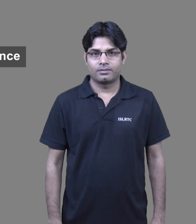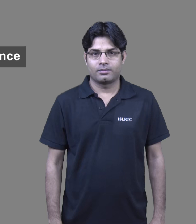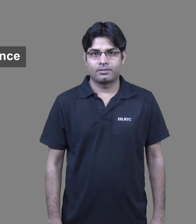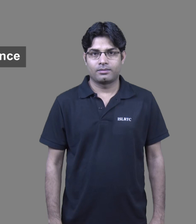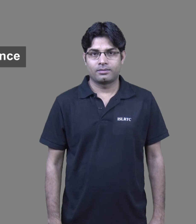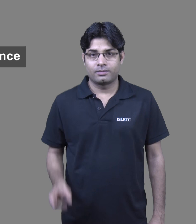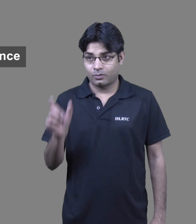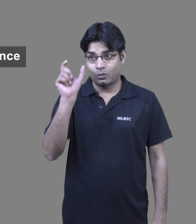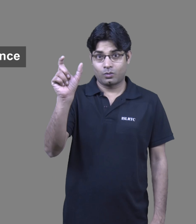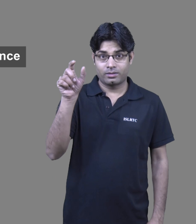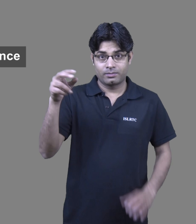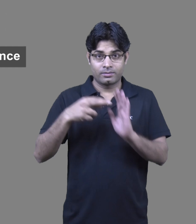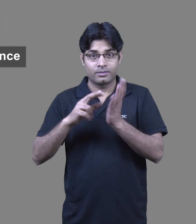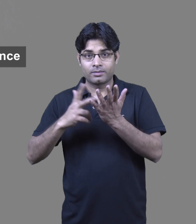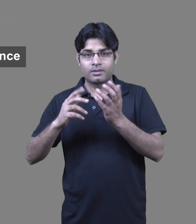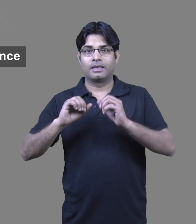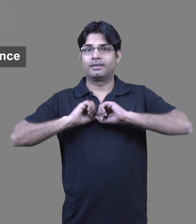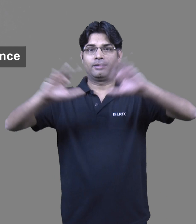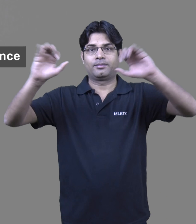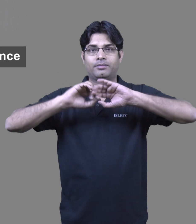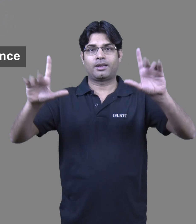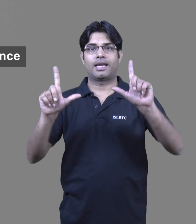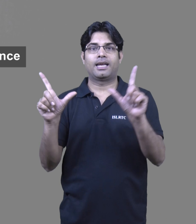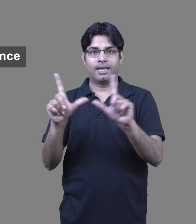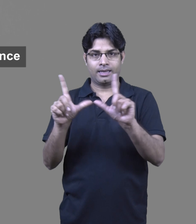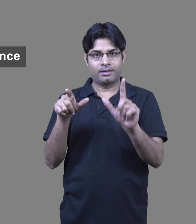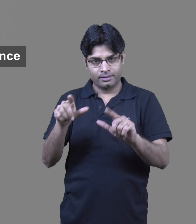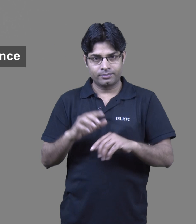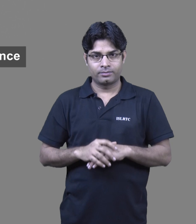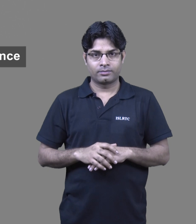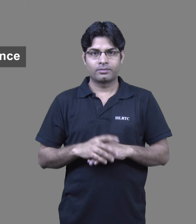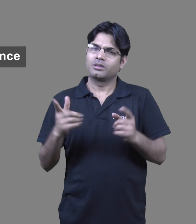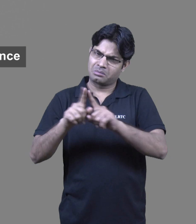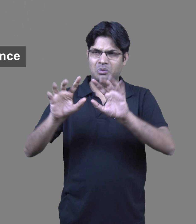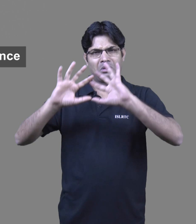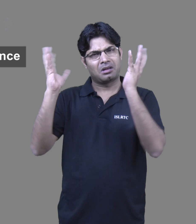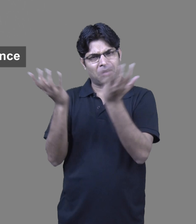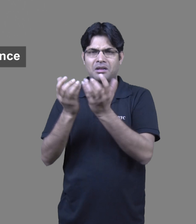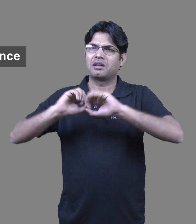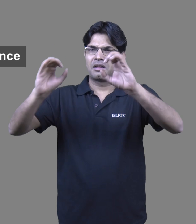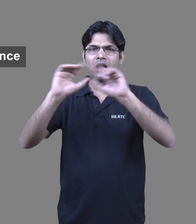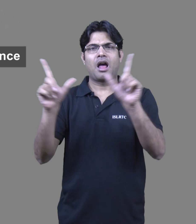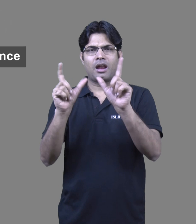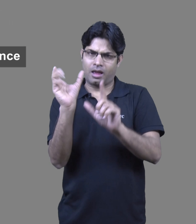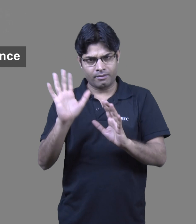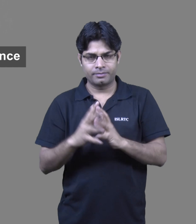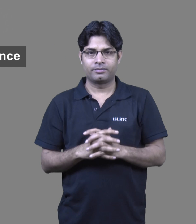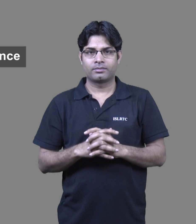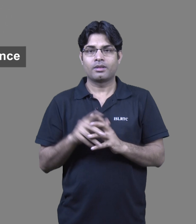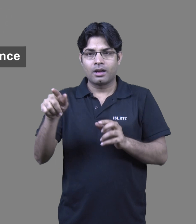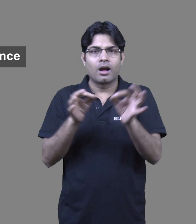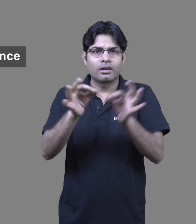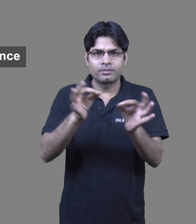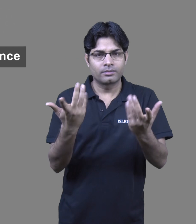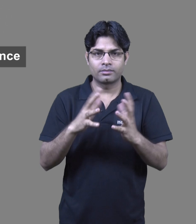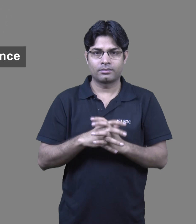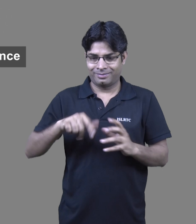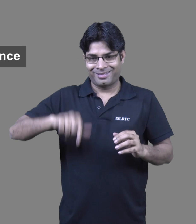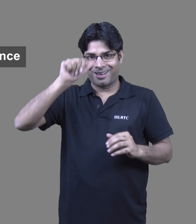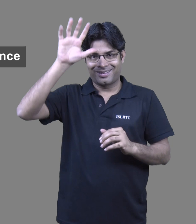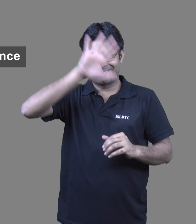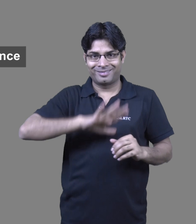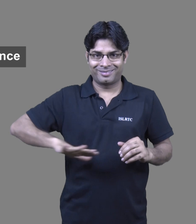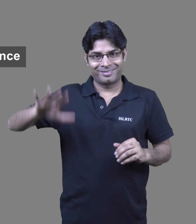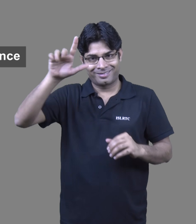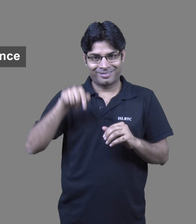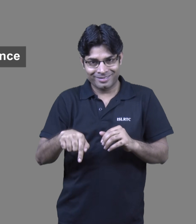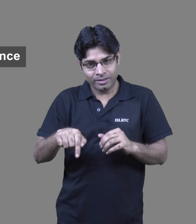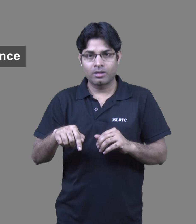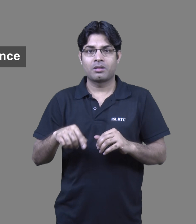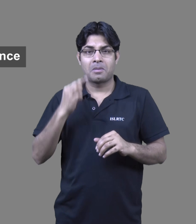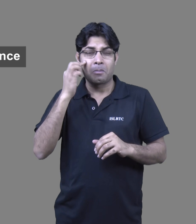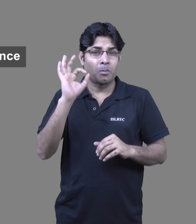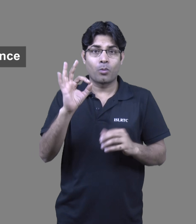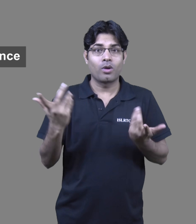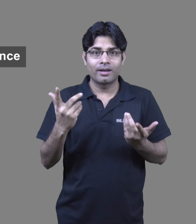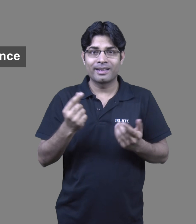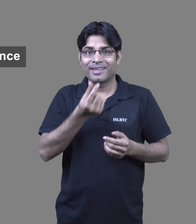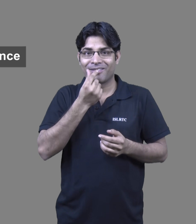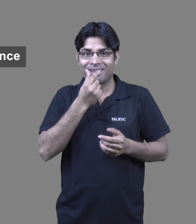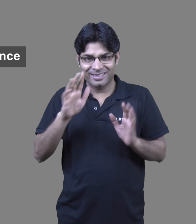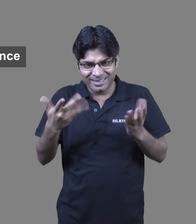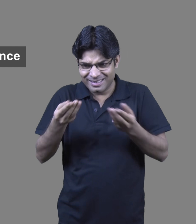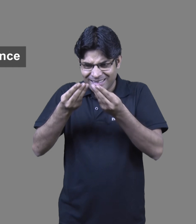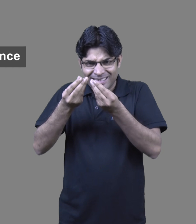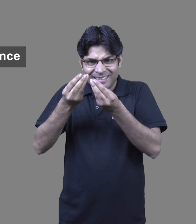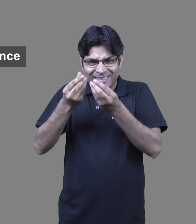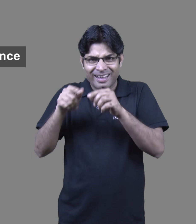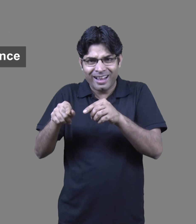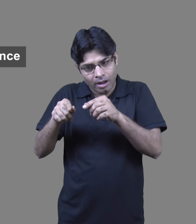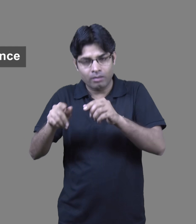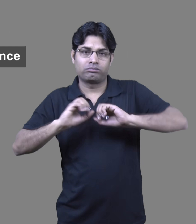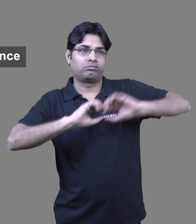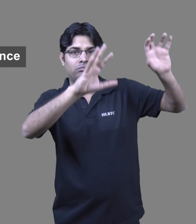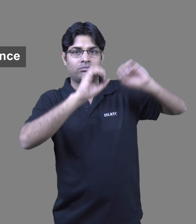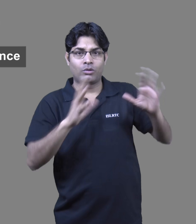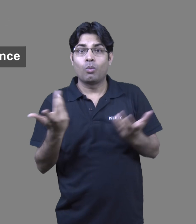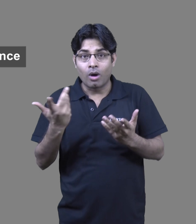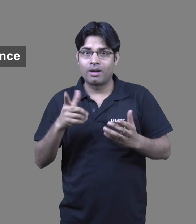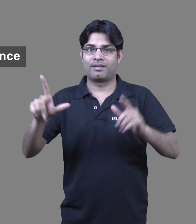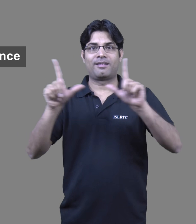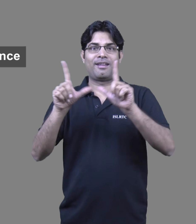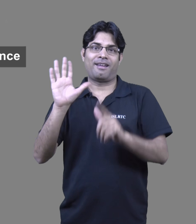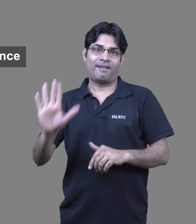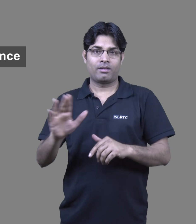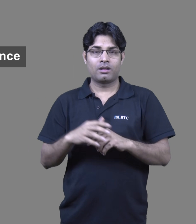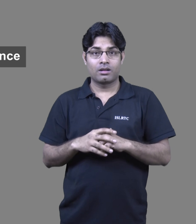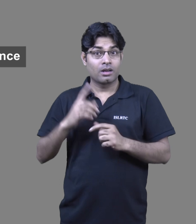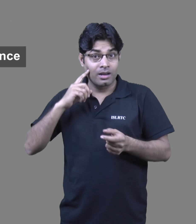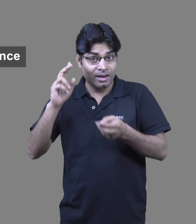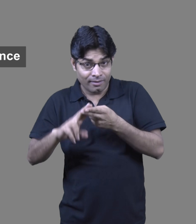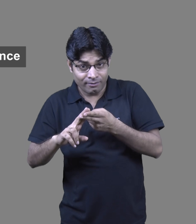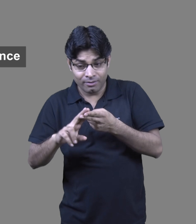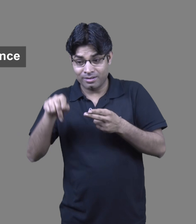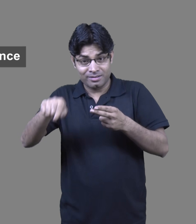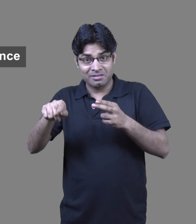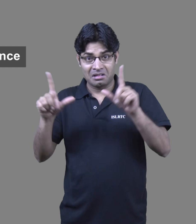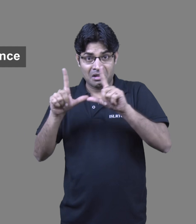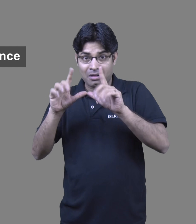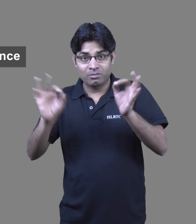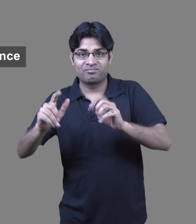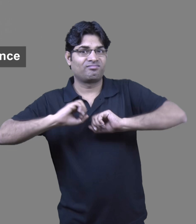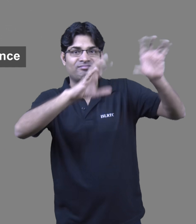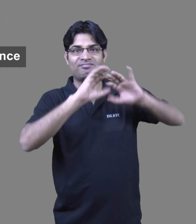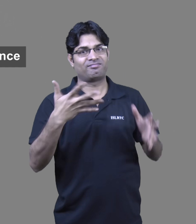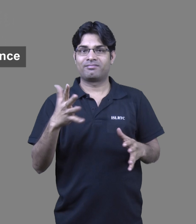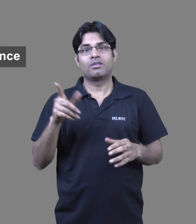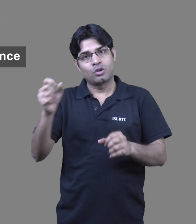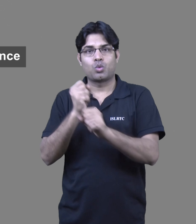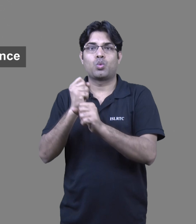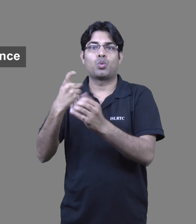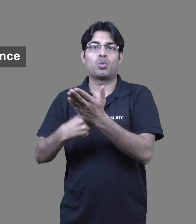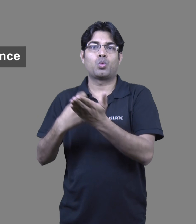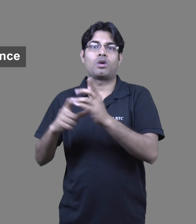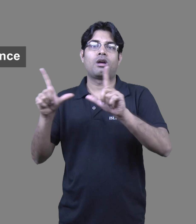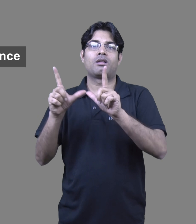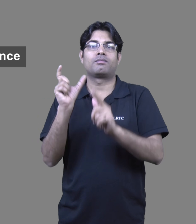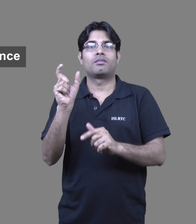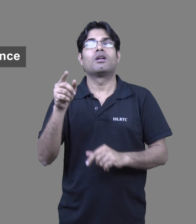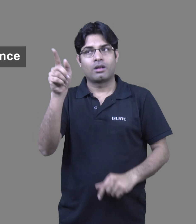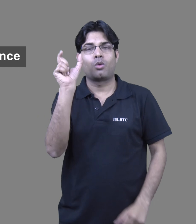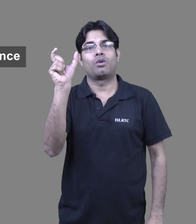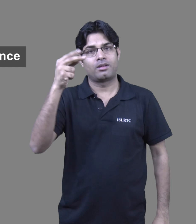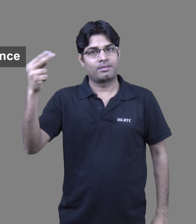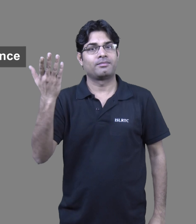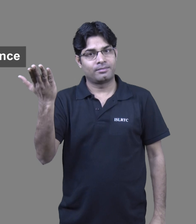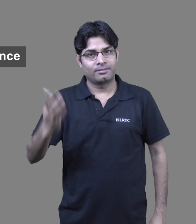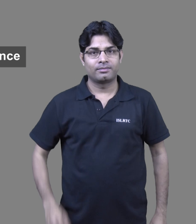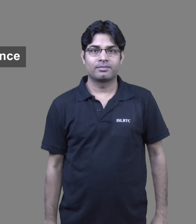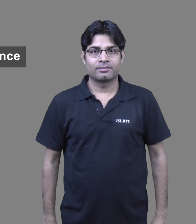Export Licence